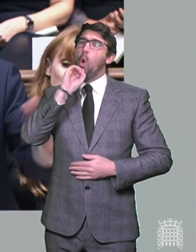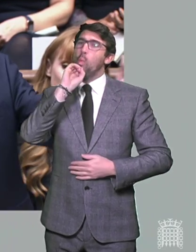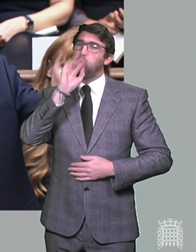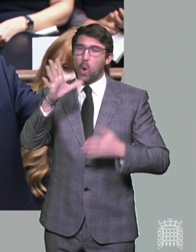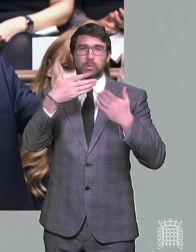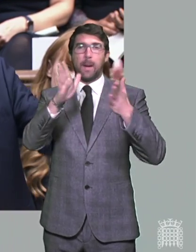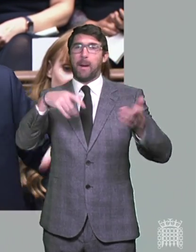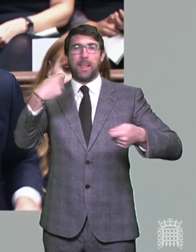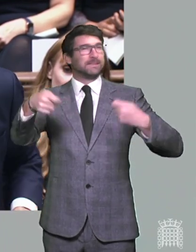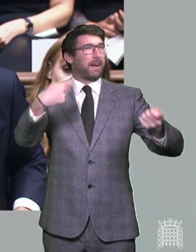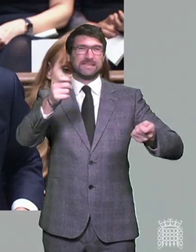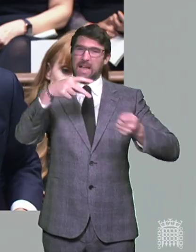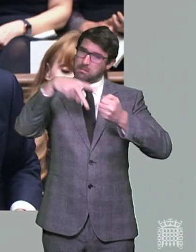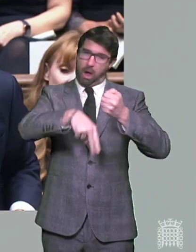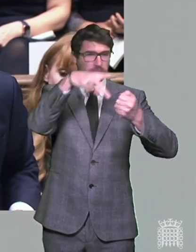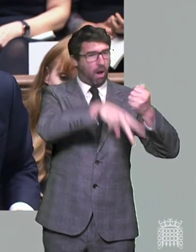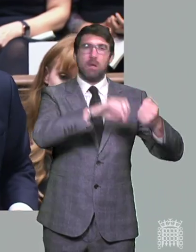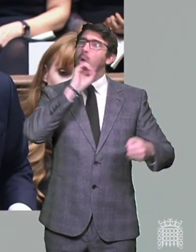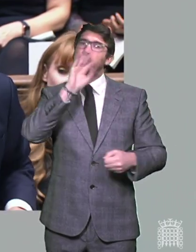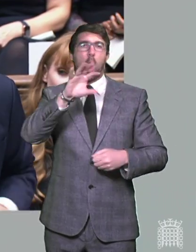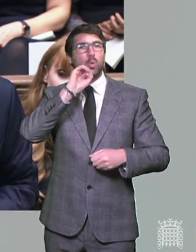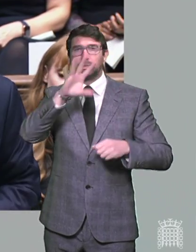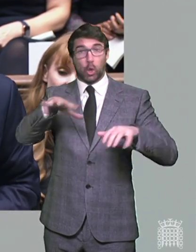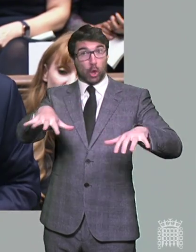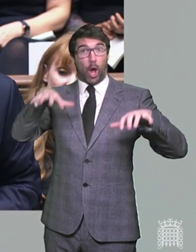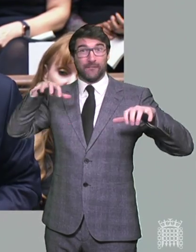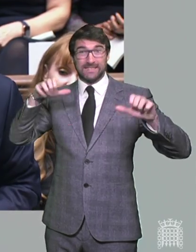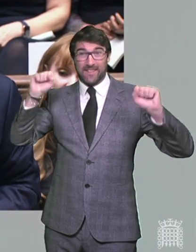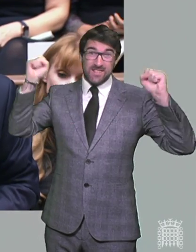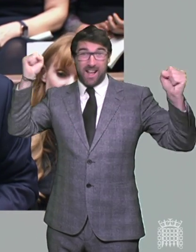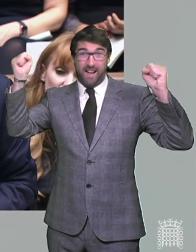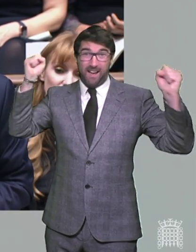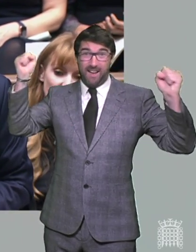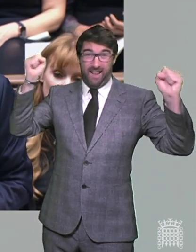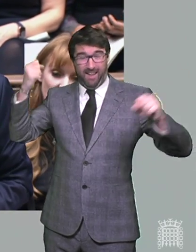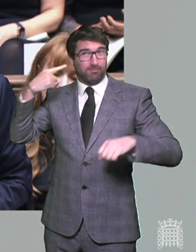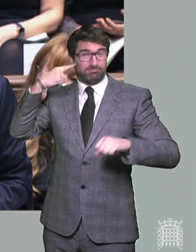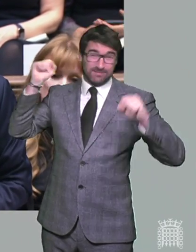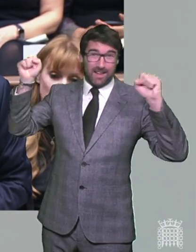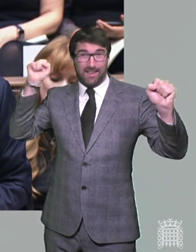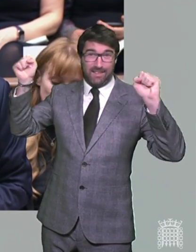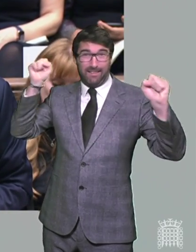Conservative Members all cheered. This week, the Chancellor announced a new wave of cuts.